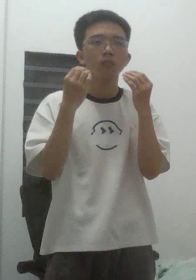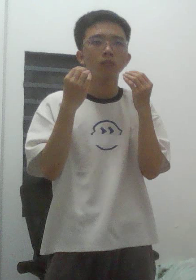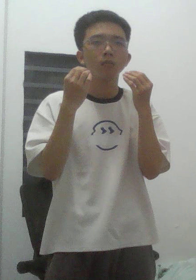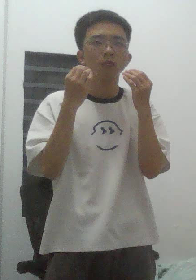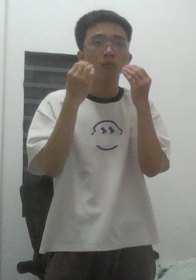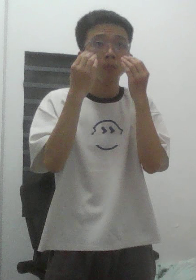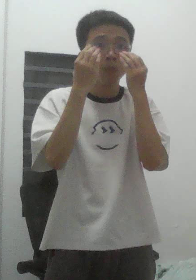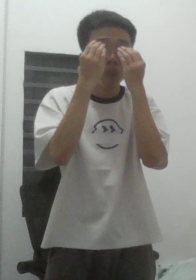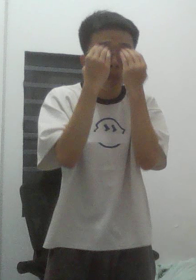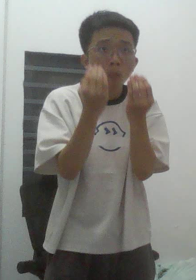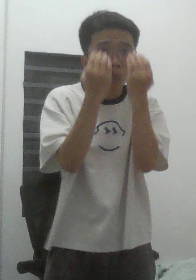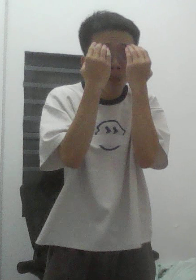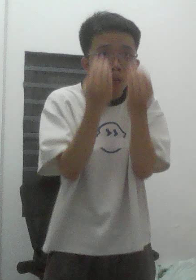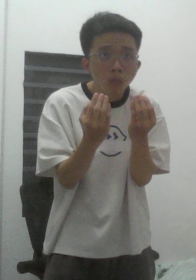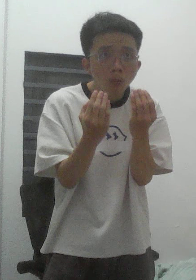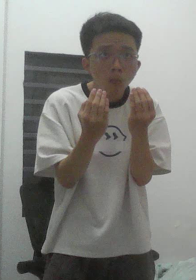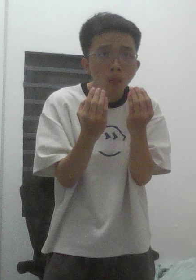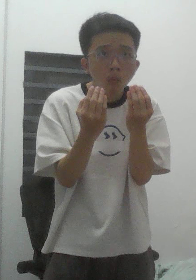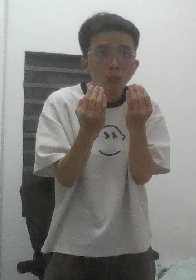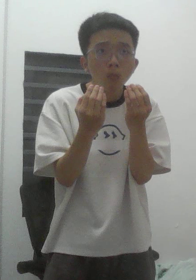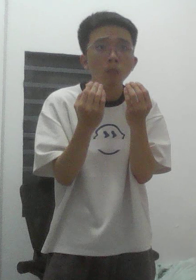ngac nhien